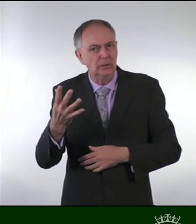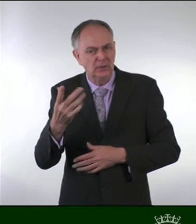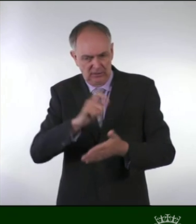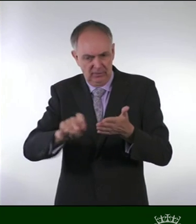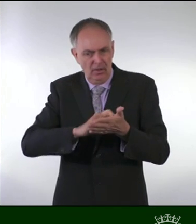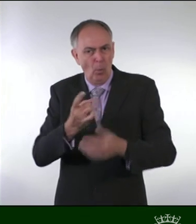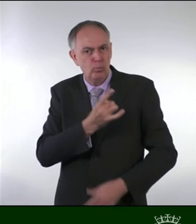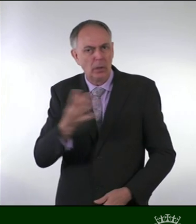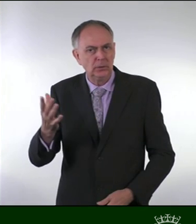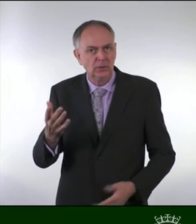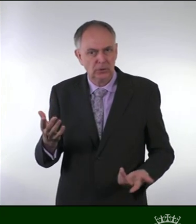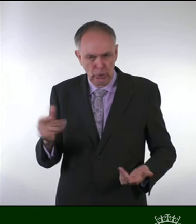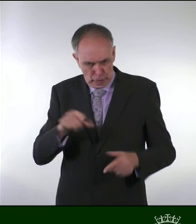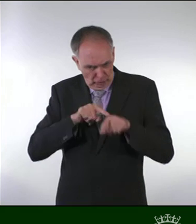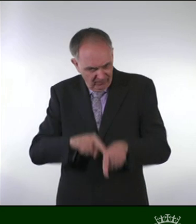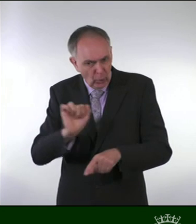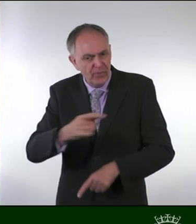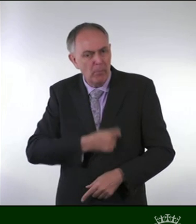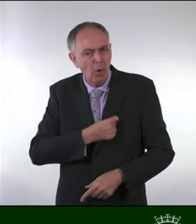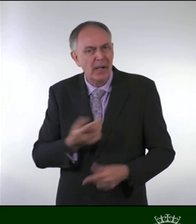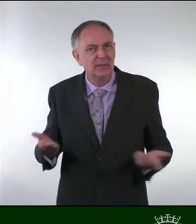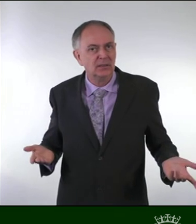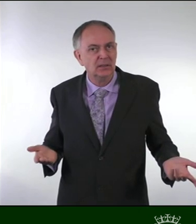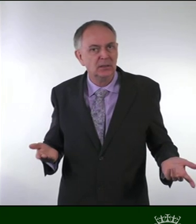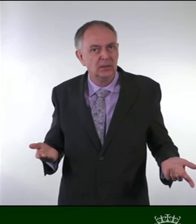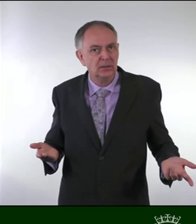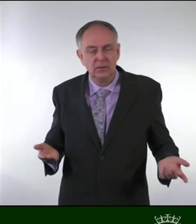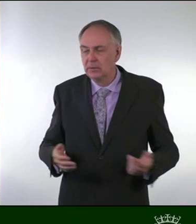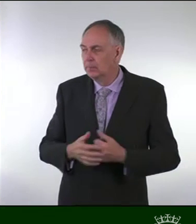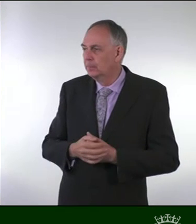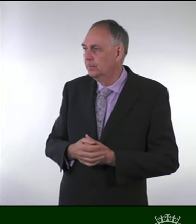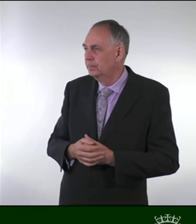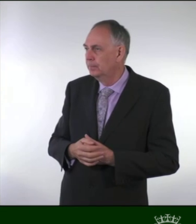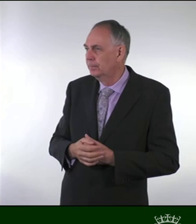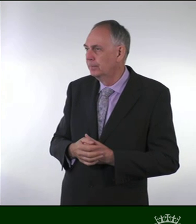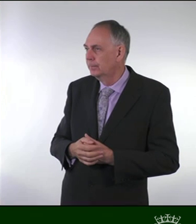I think they should keep their promises to the people of this country and to the people of Scotland.